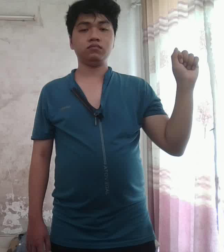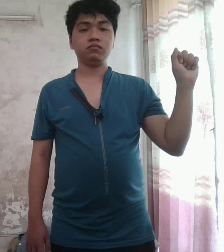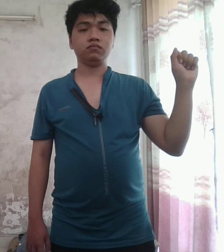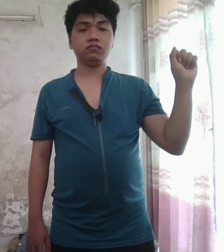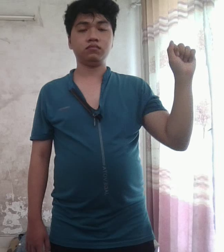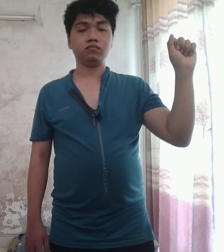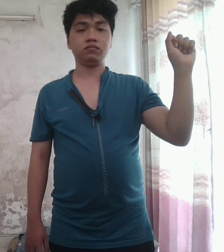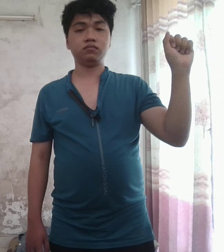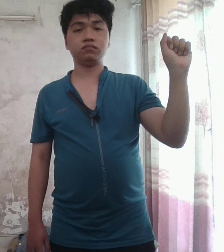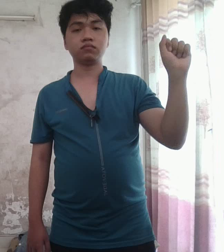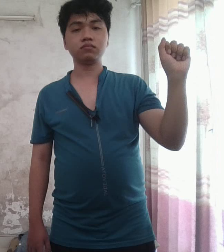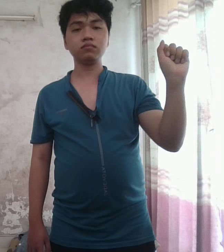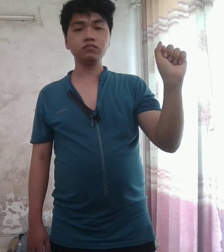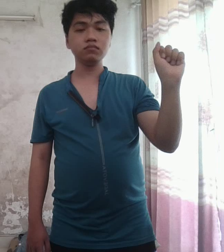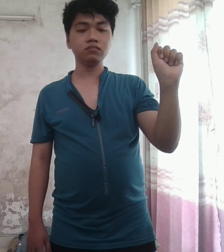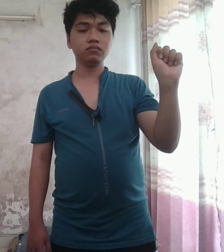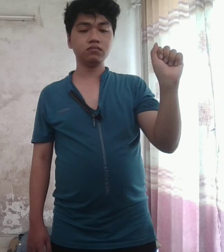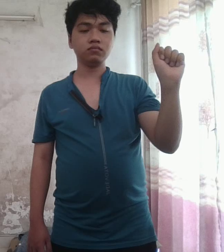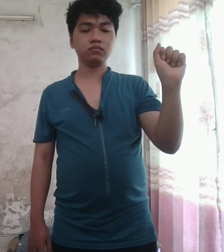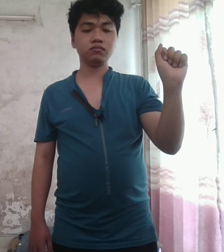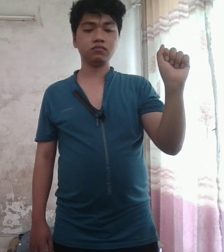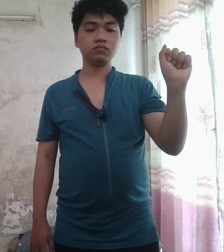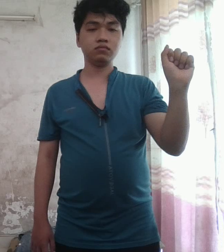a